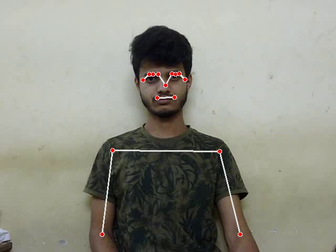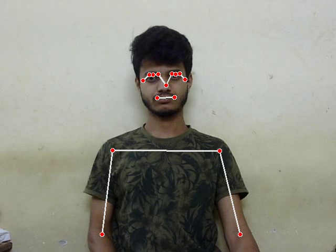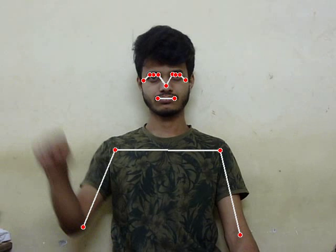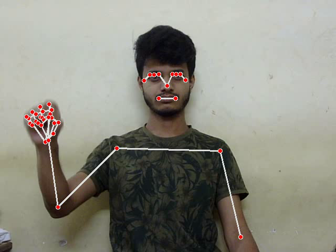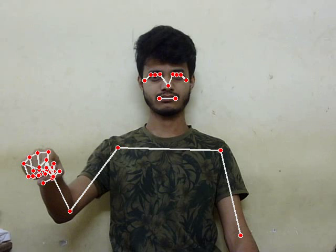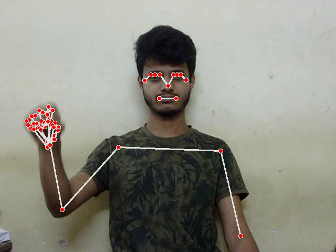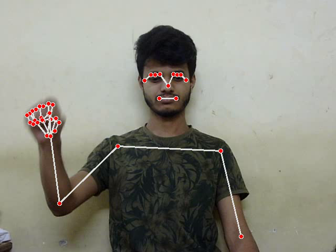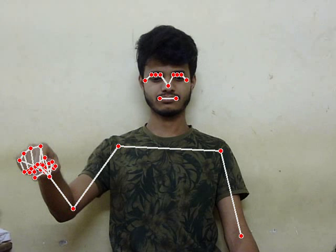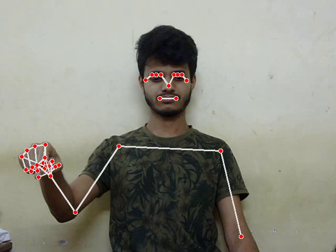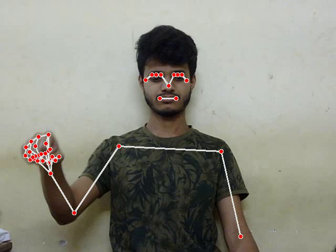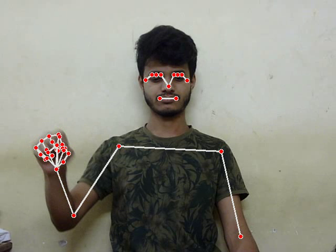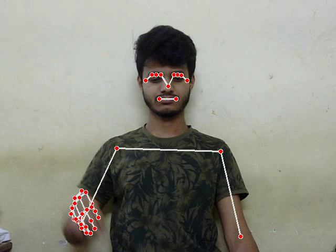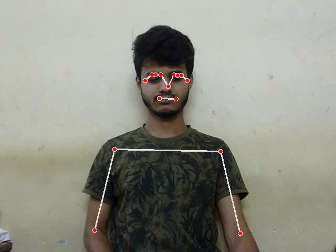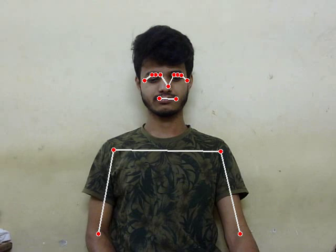yes